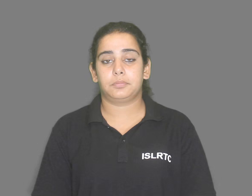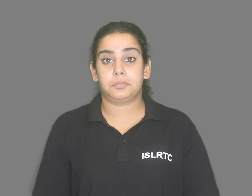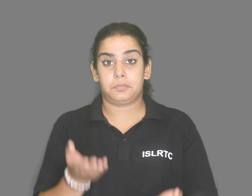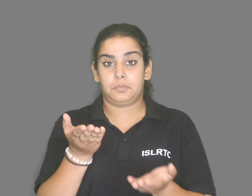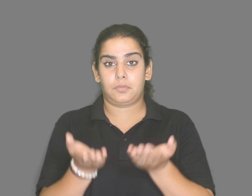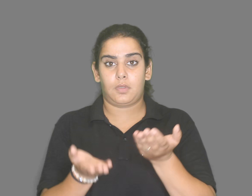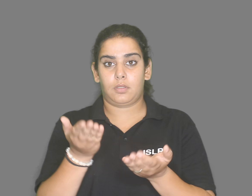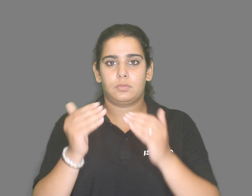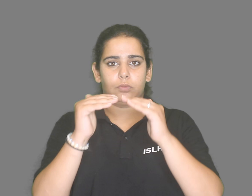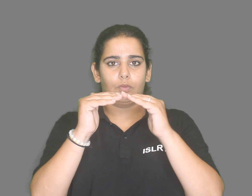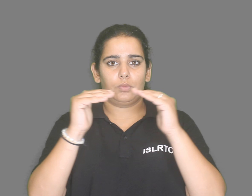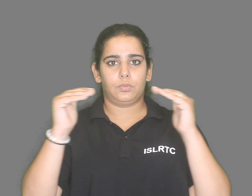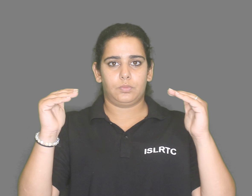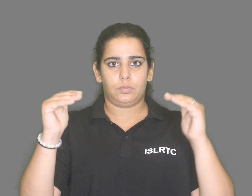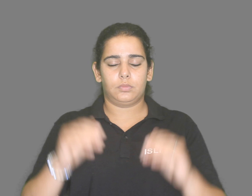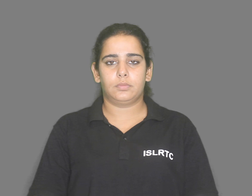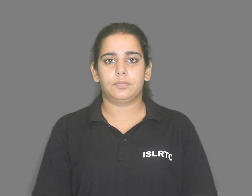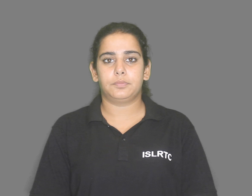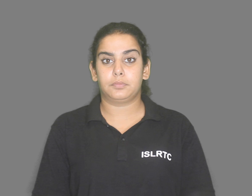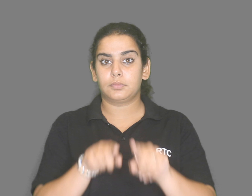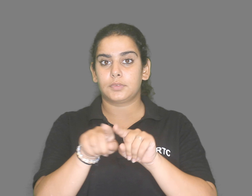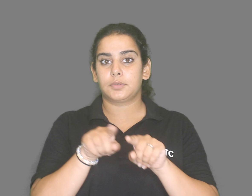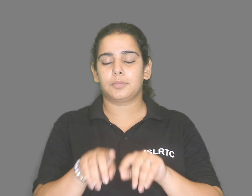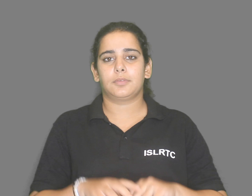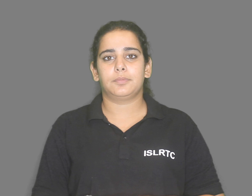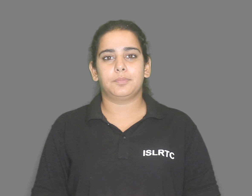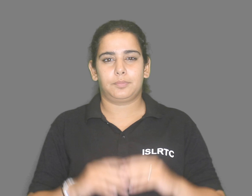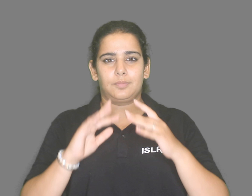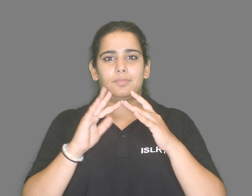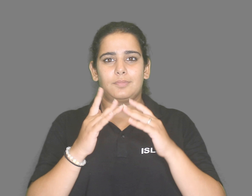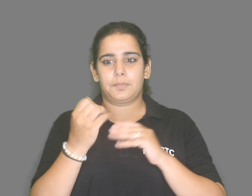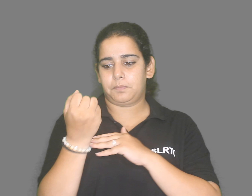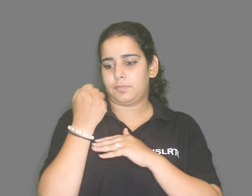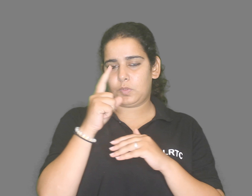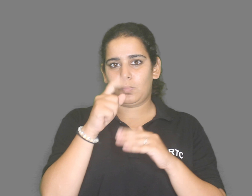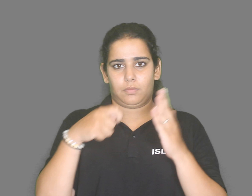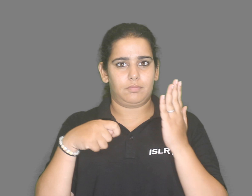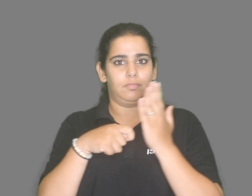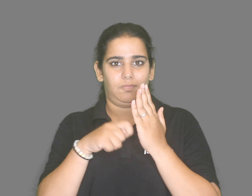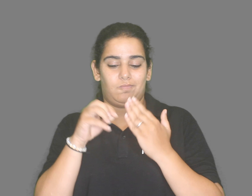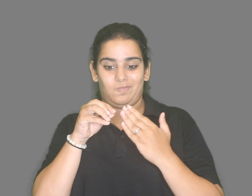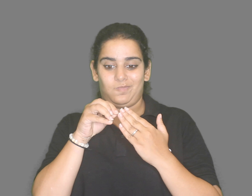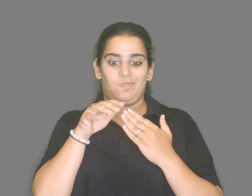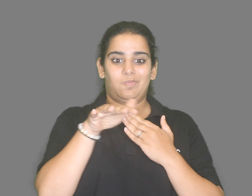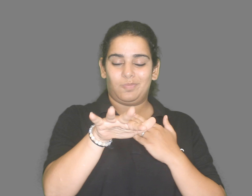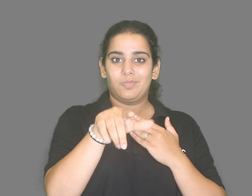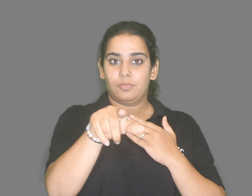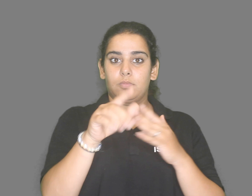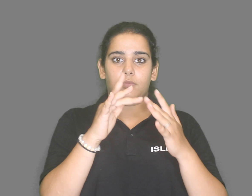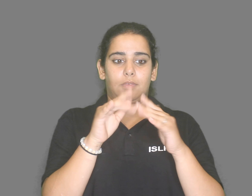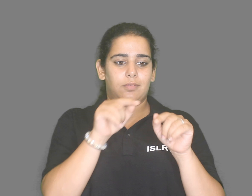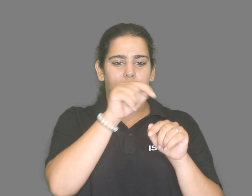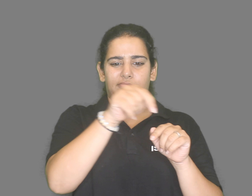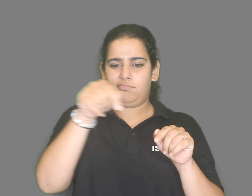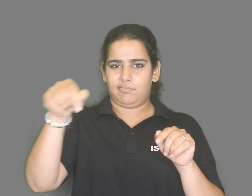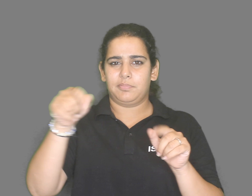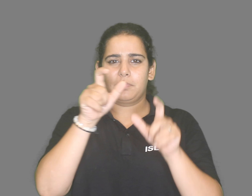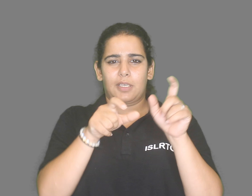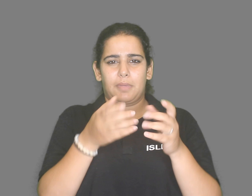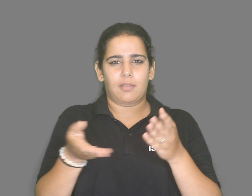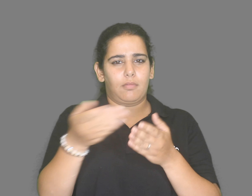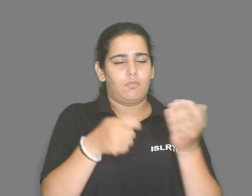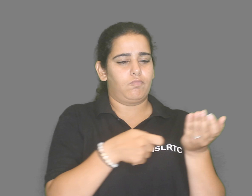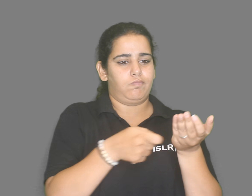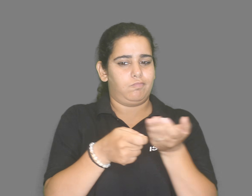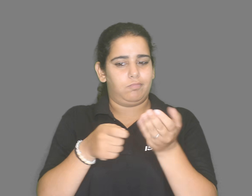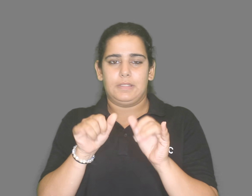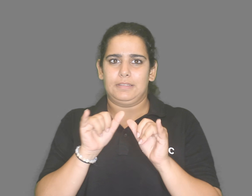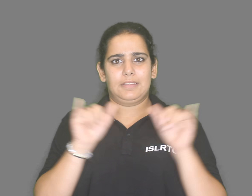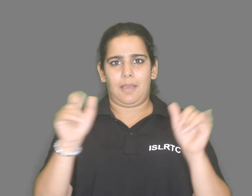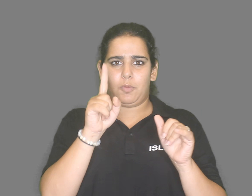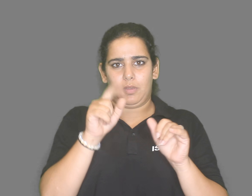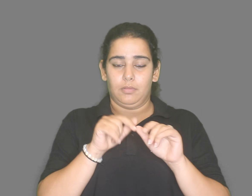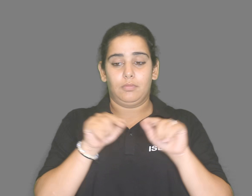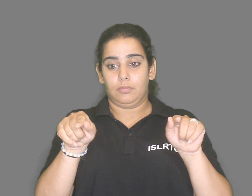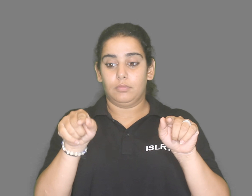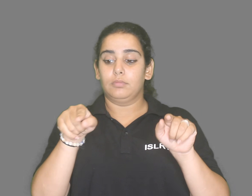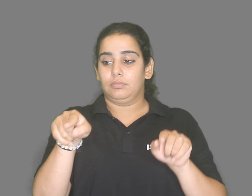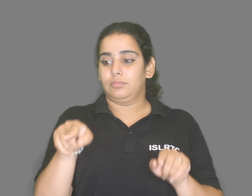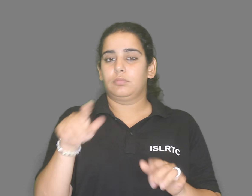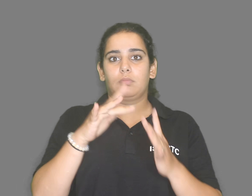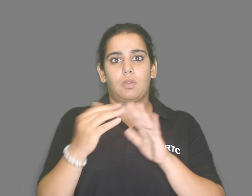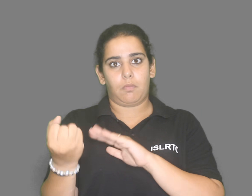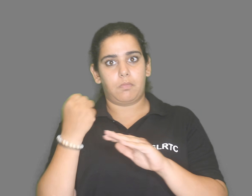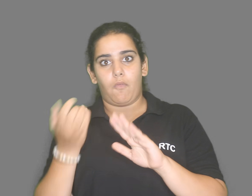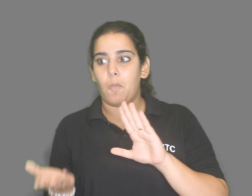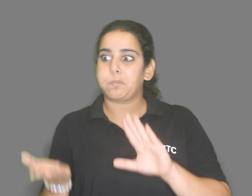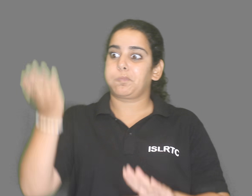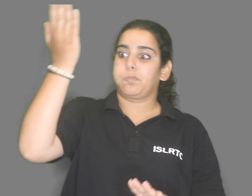Load balancer A device that sits between the user and the server group and acts as an invisible facilitator ensuring that all resource servers are used equally